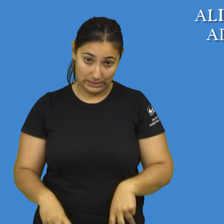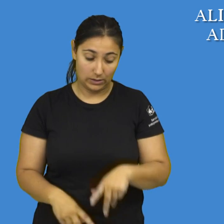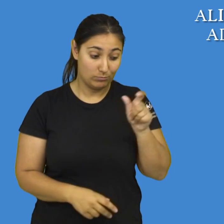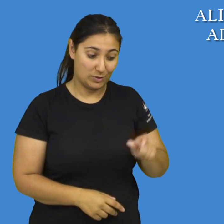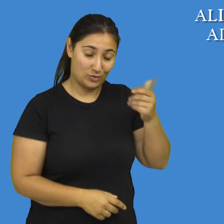persona